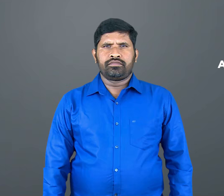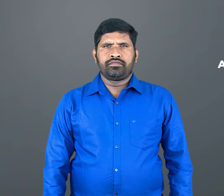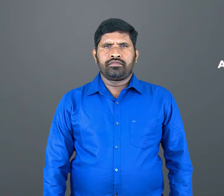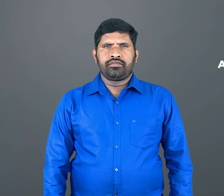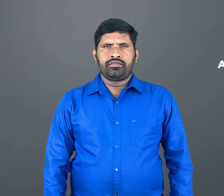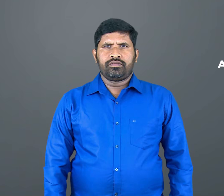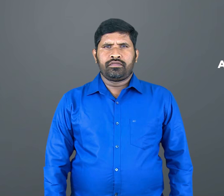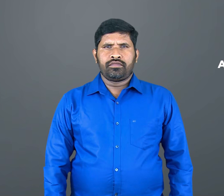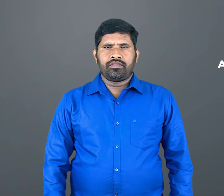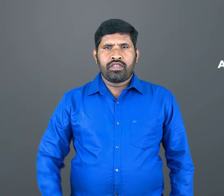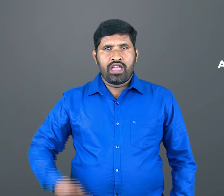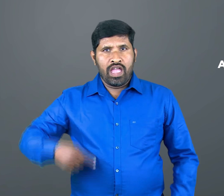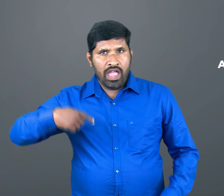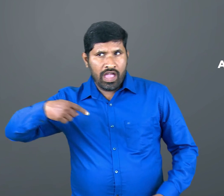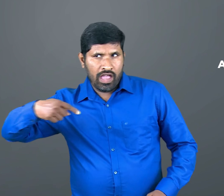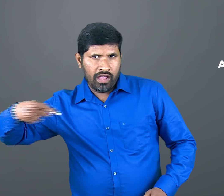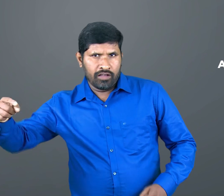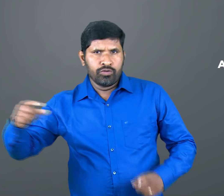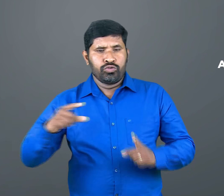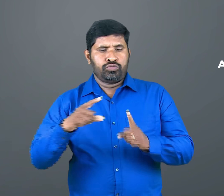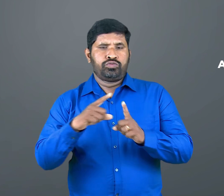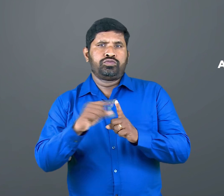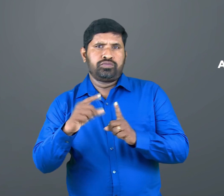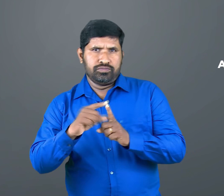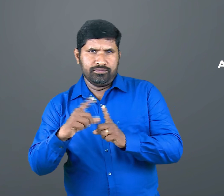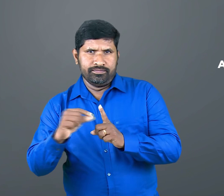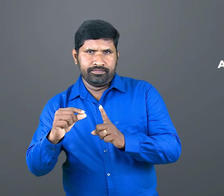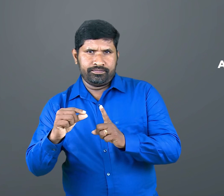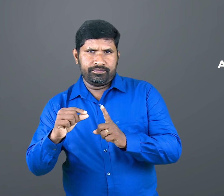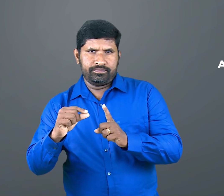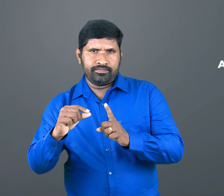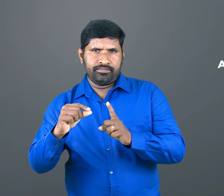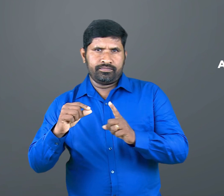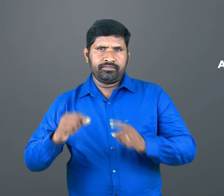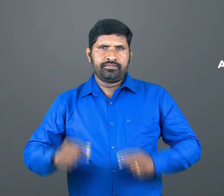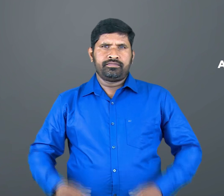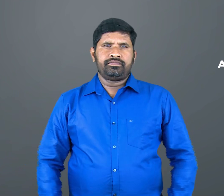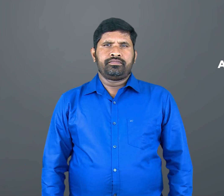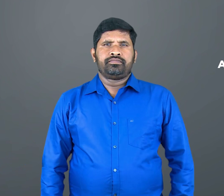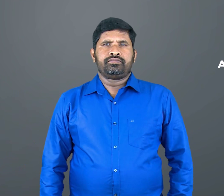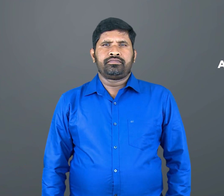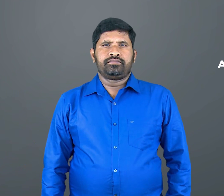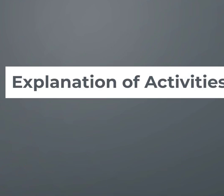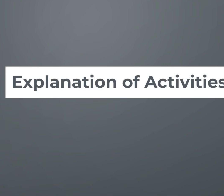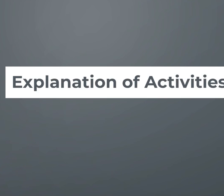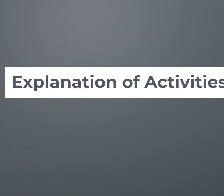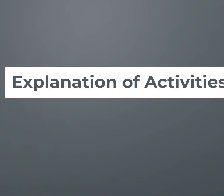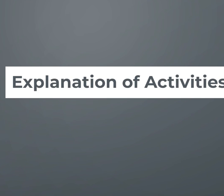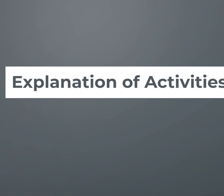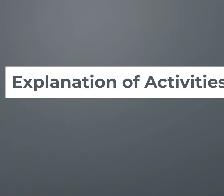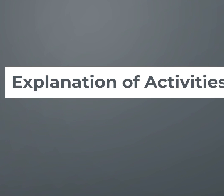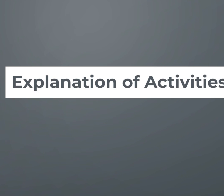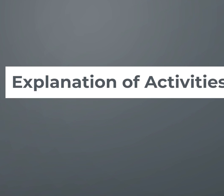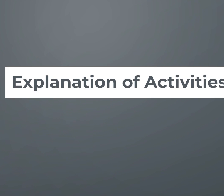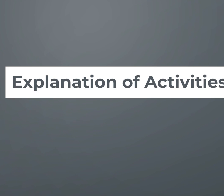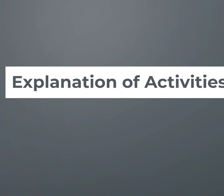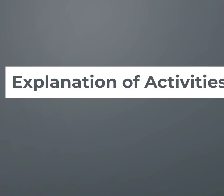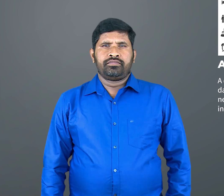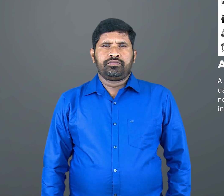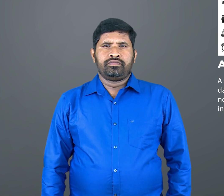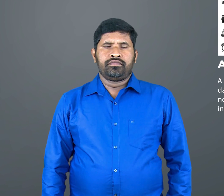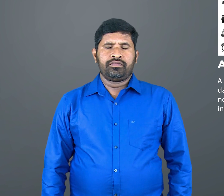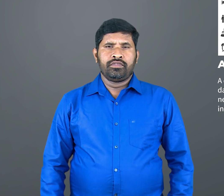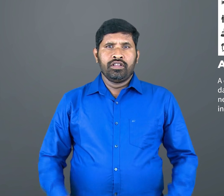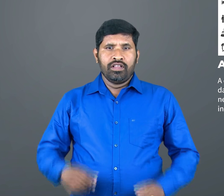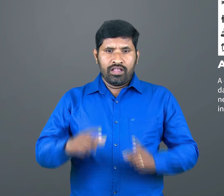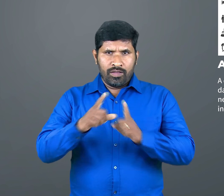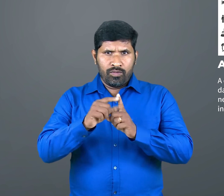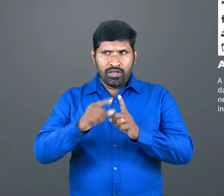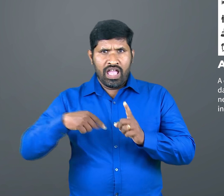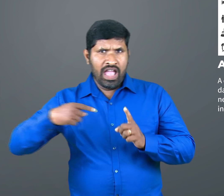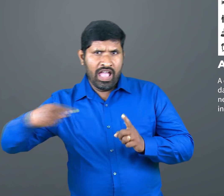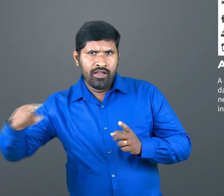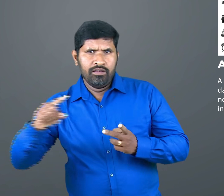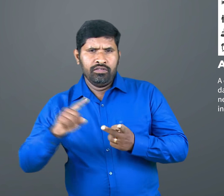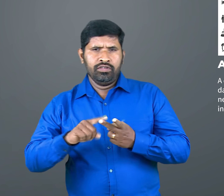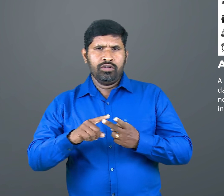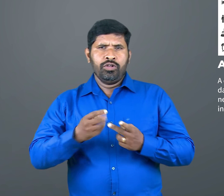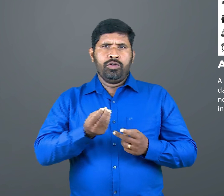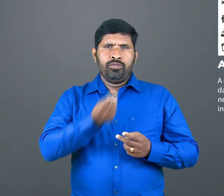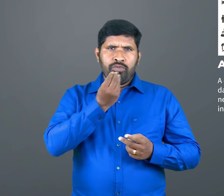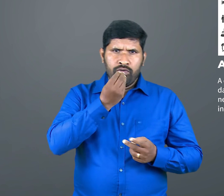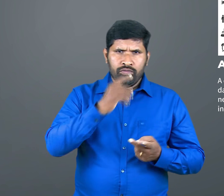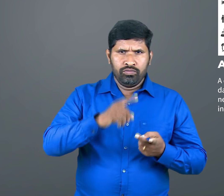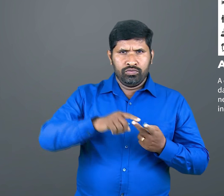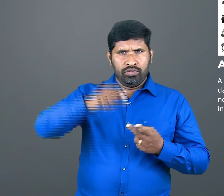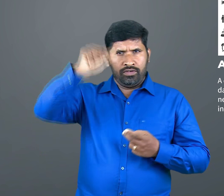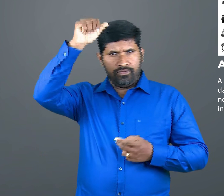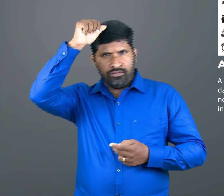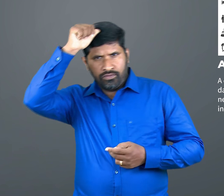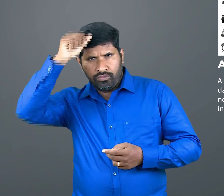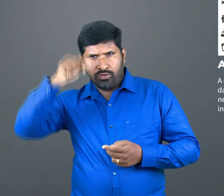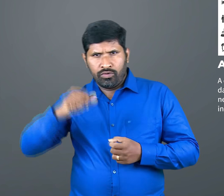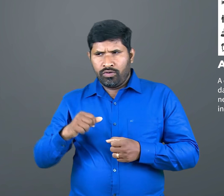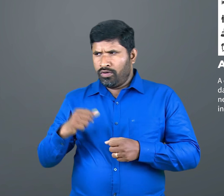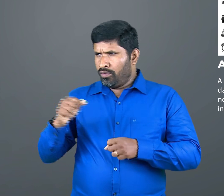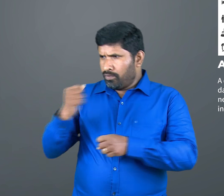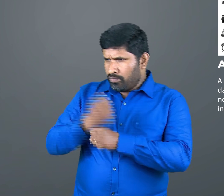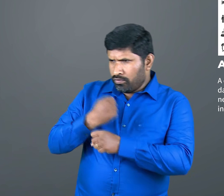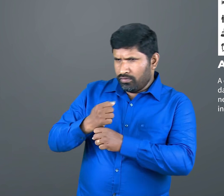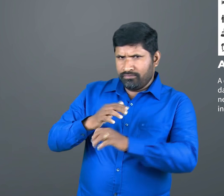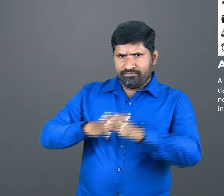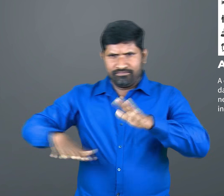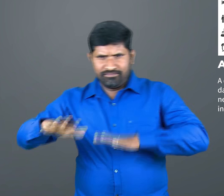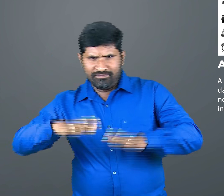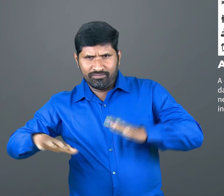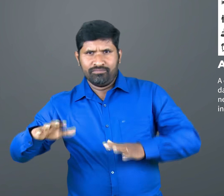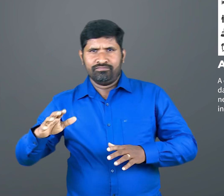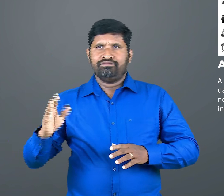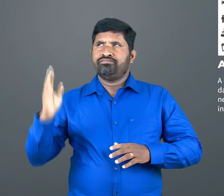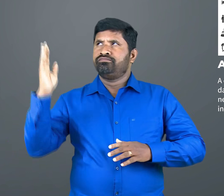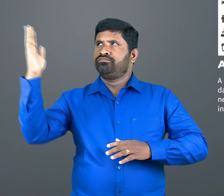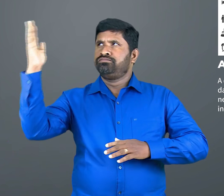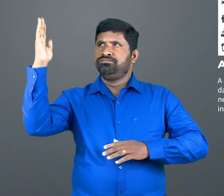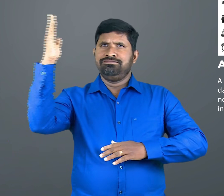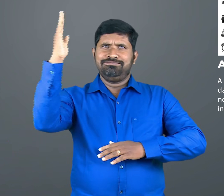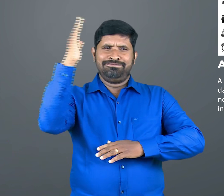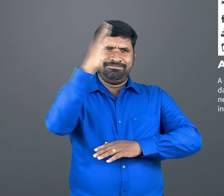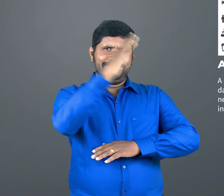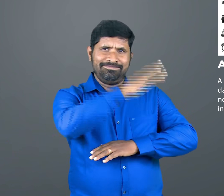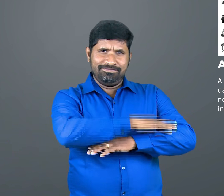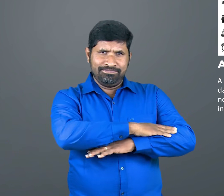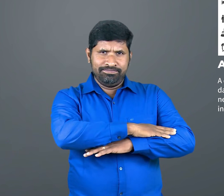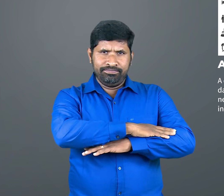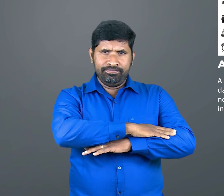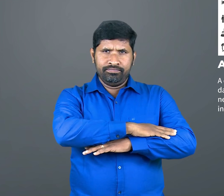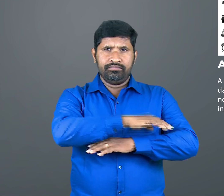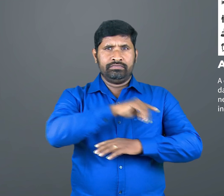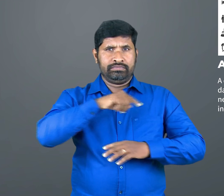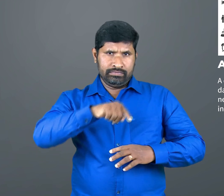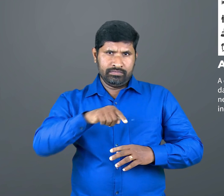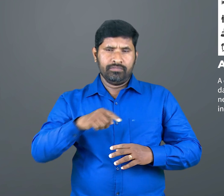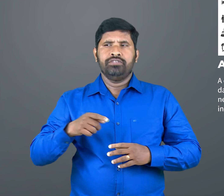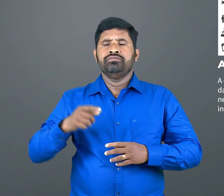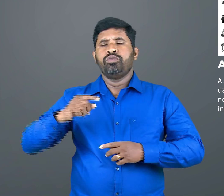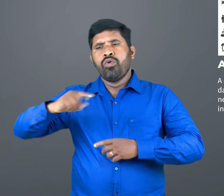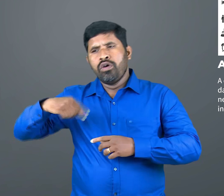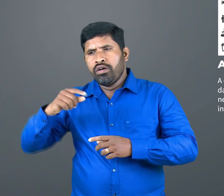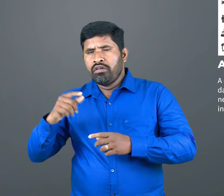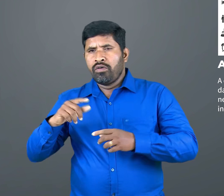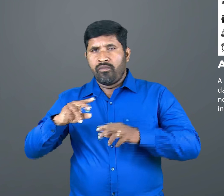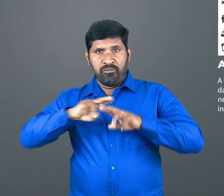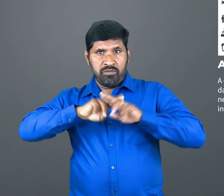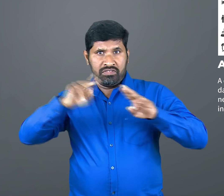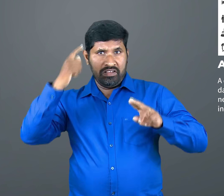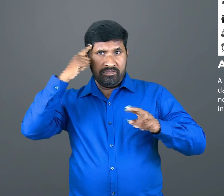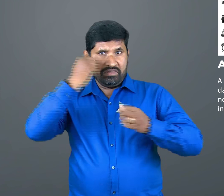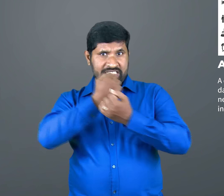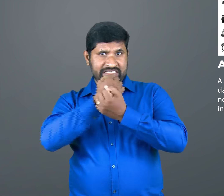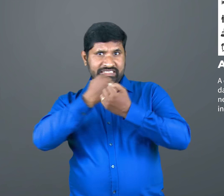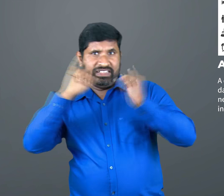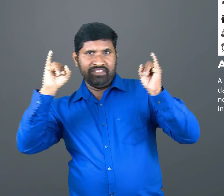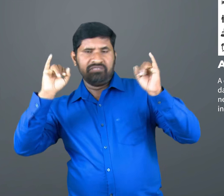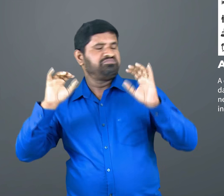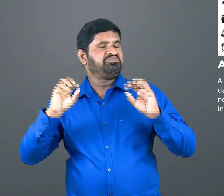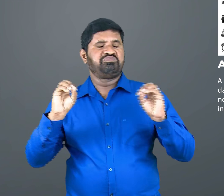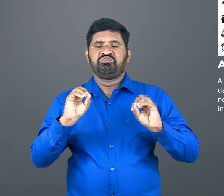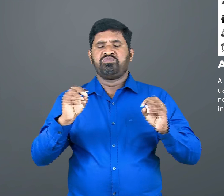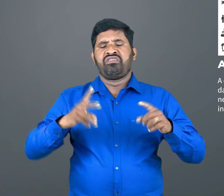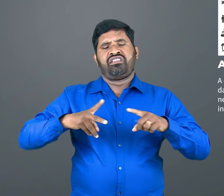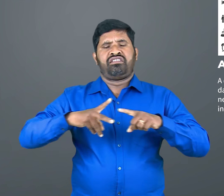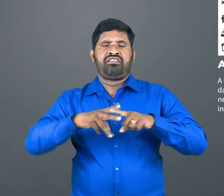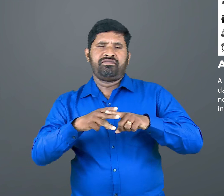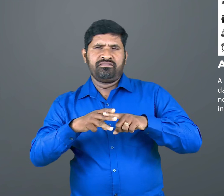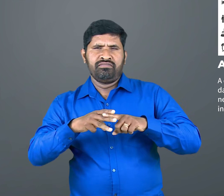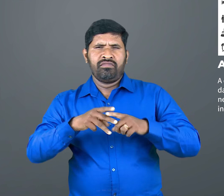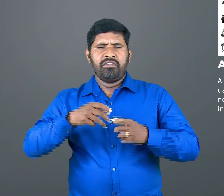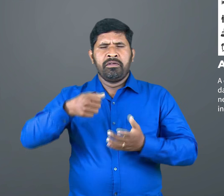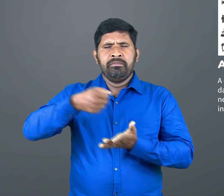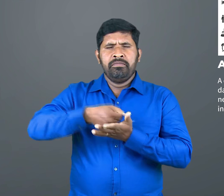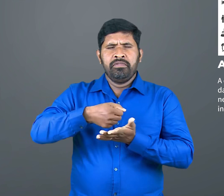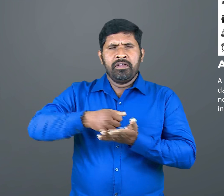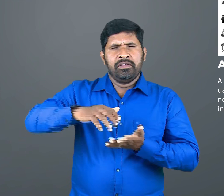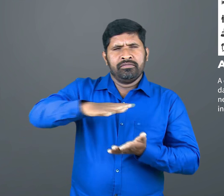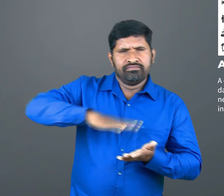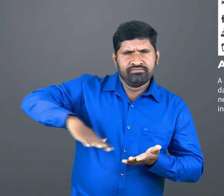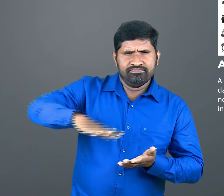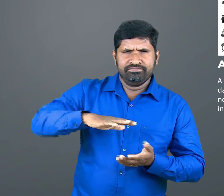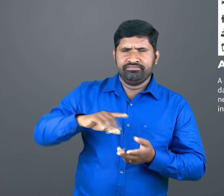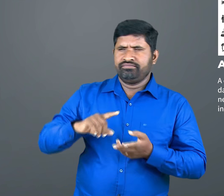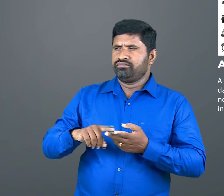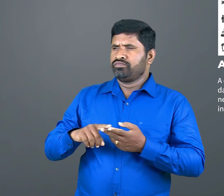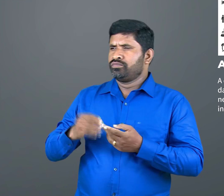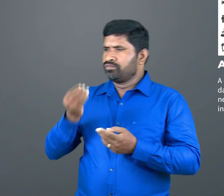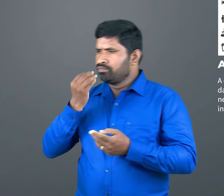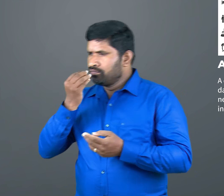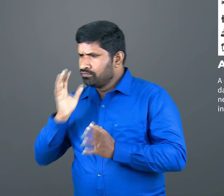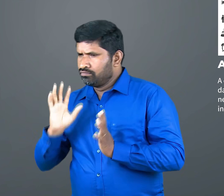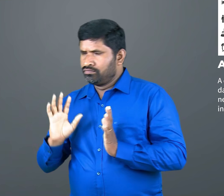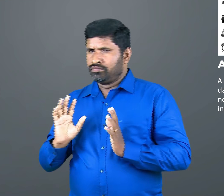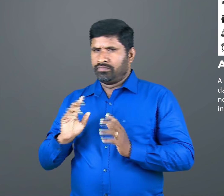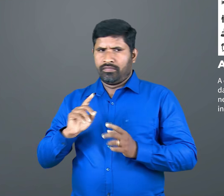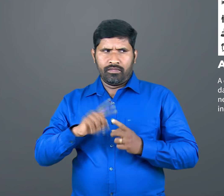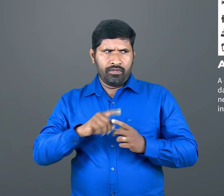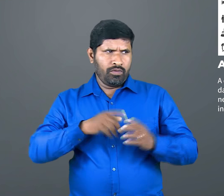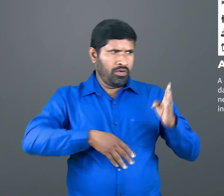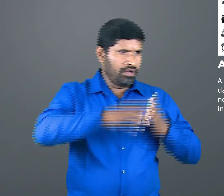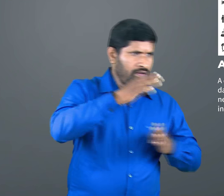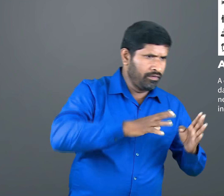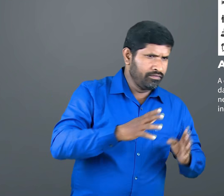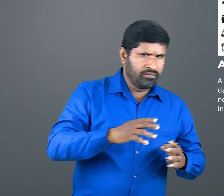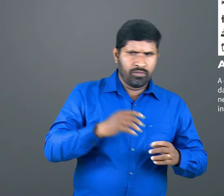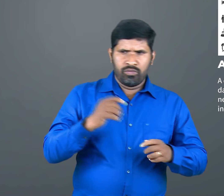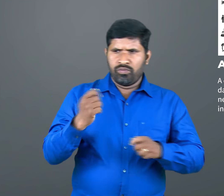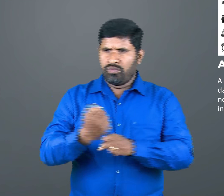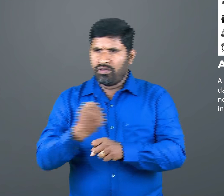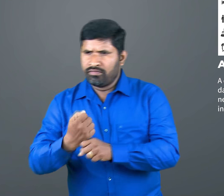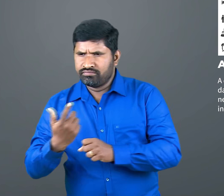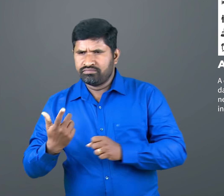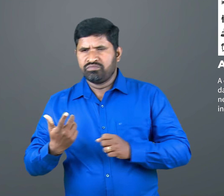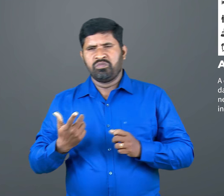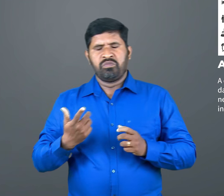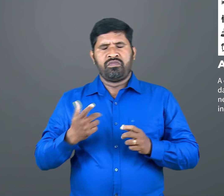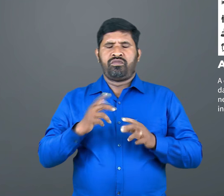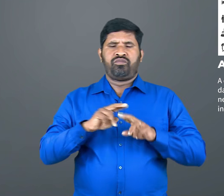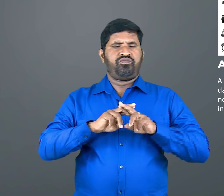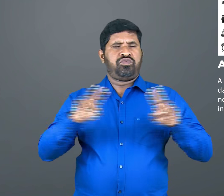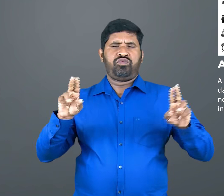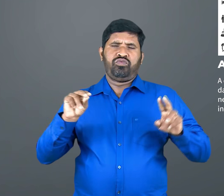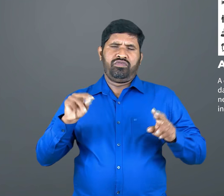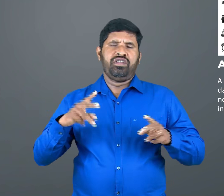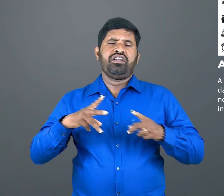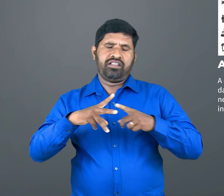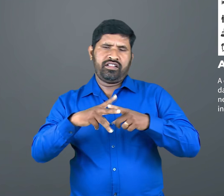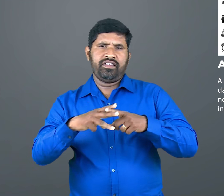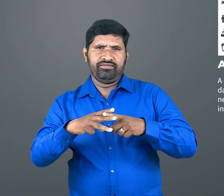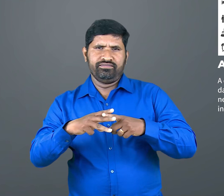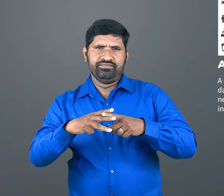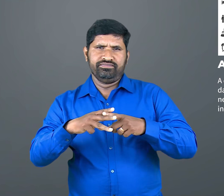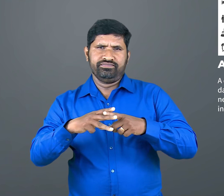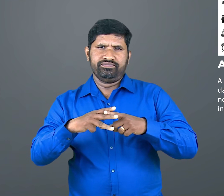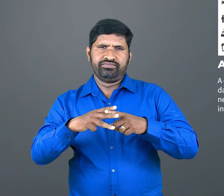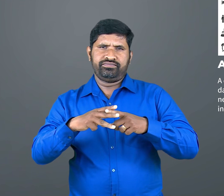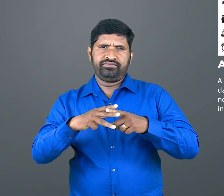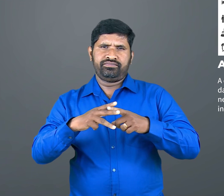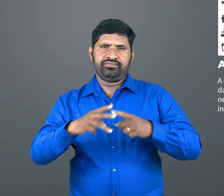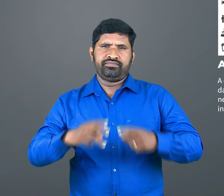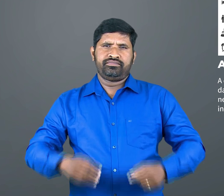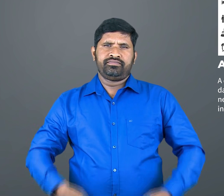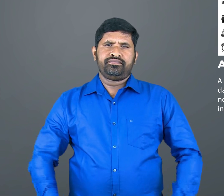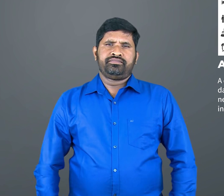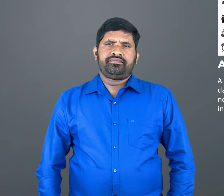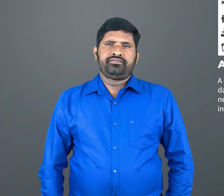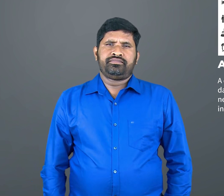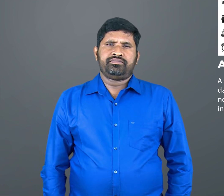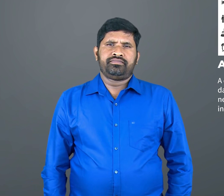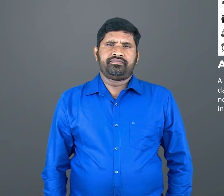Activities of daily living